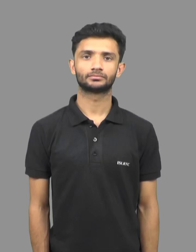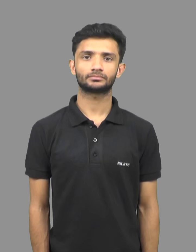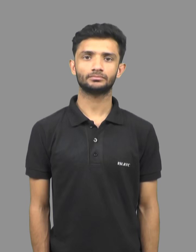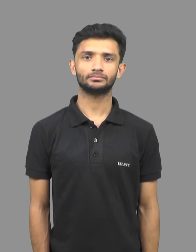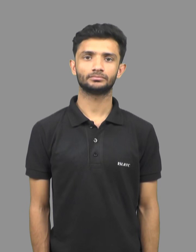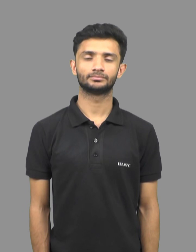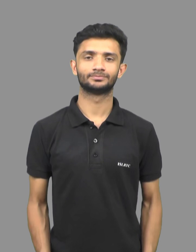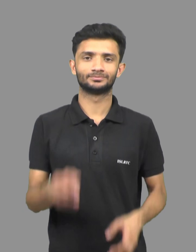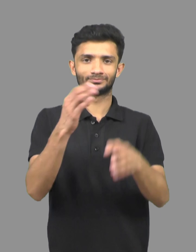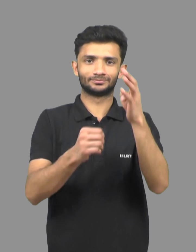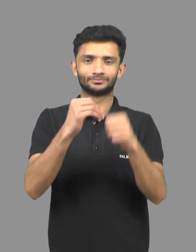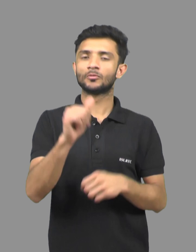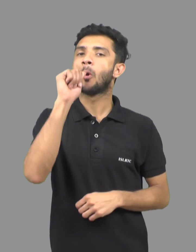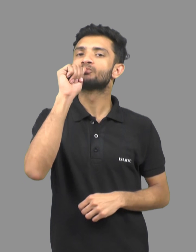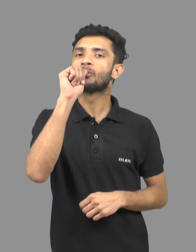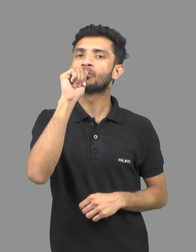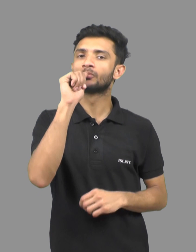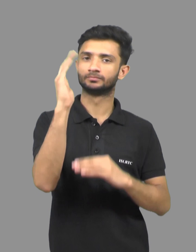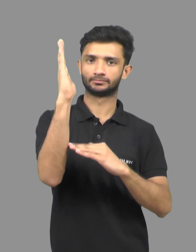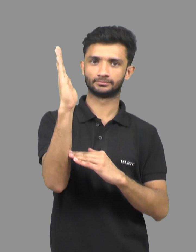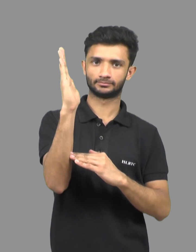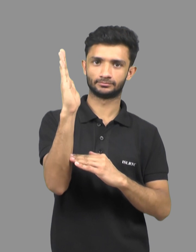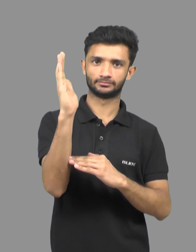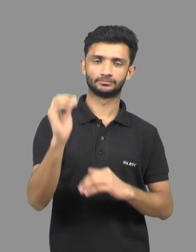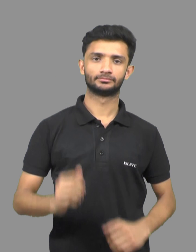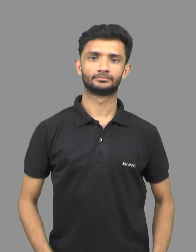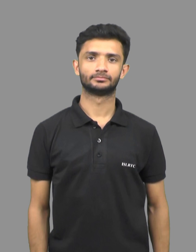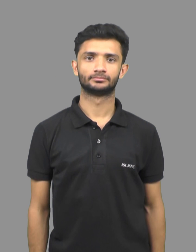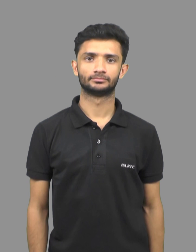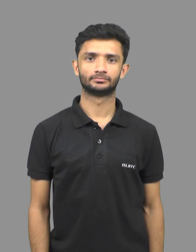Milk Bottle